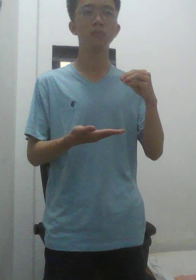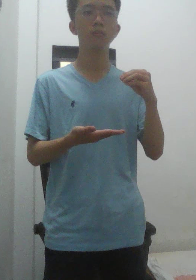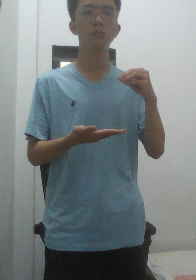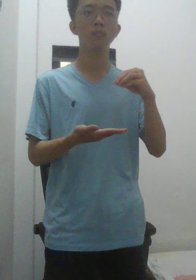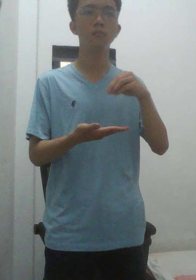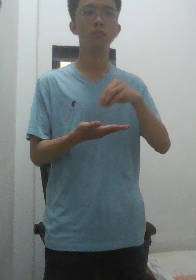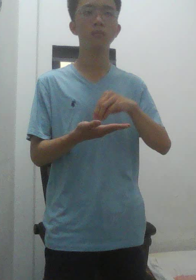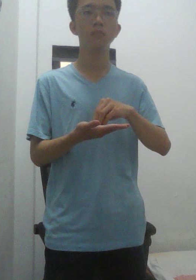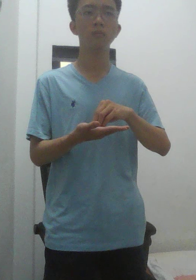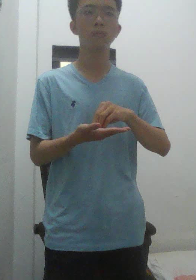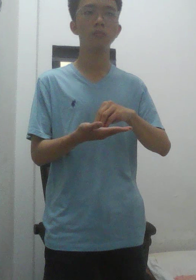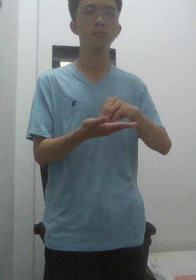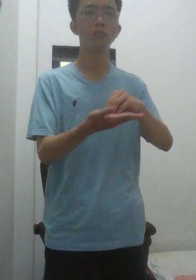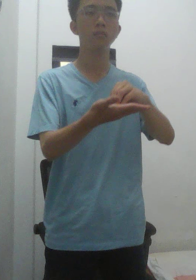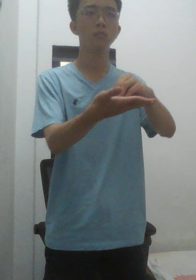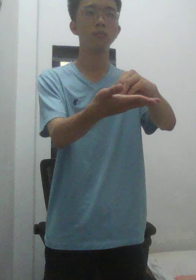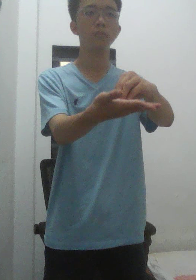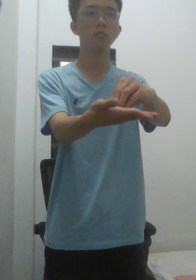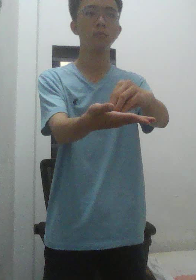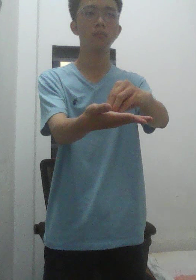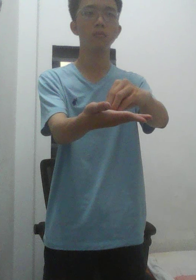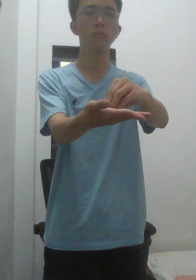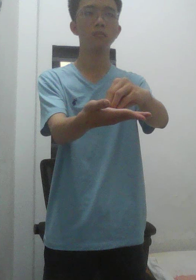san pham